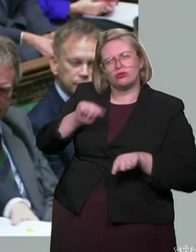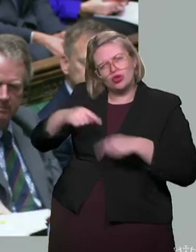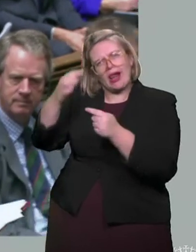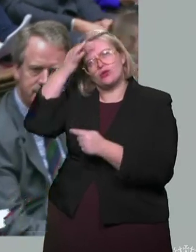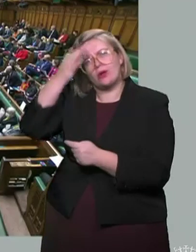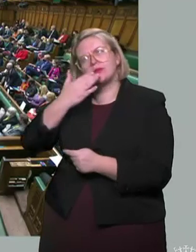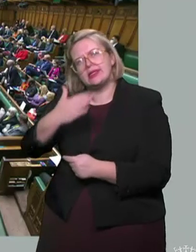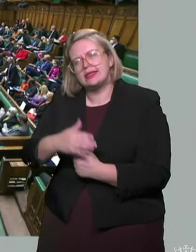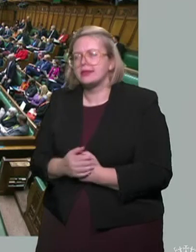views known.